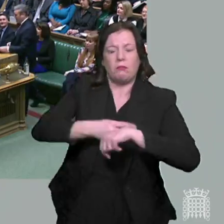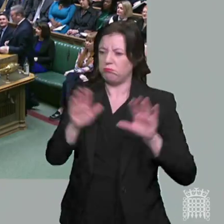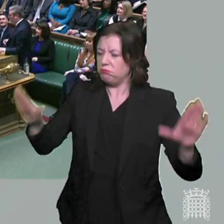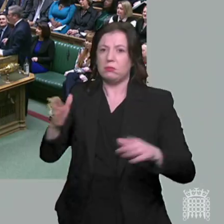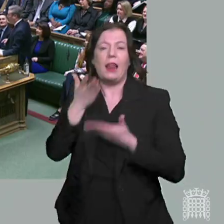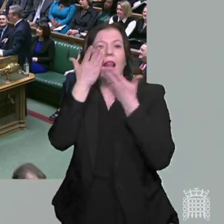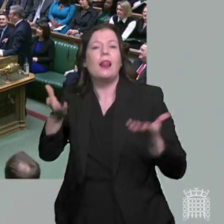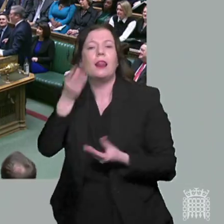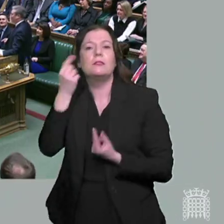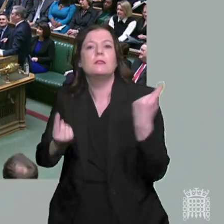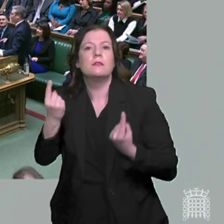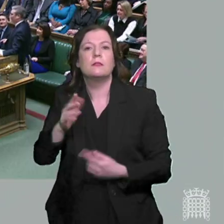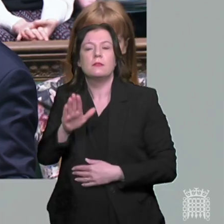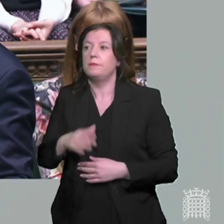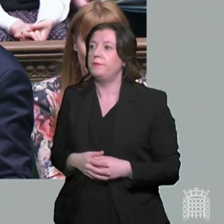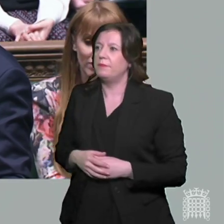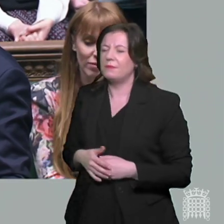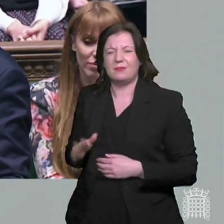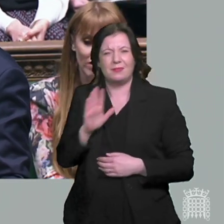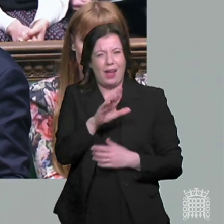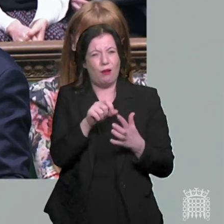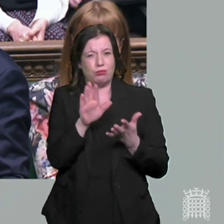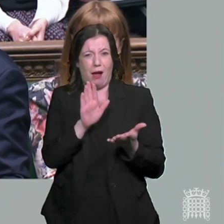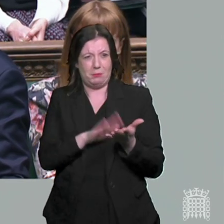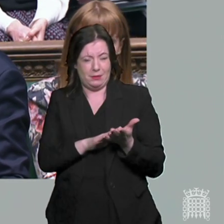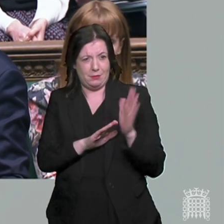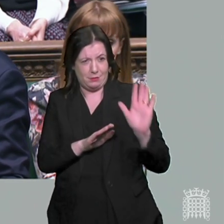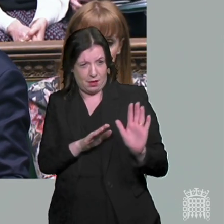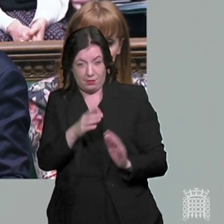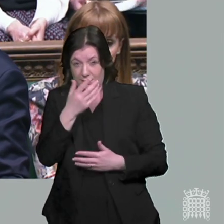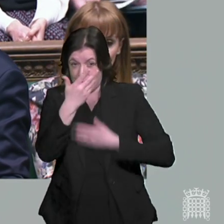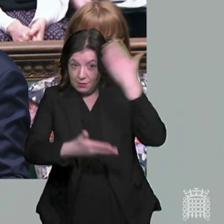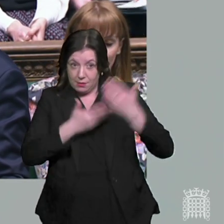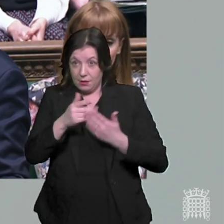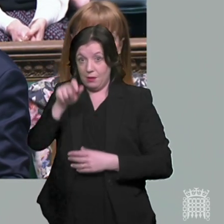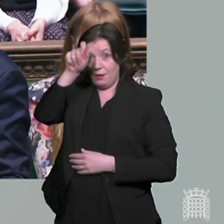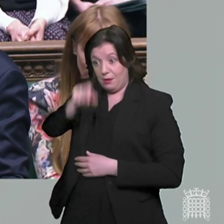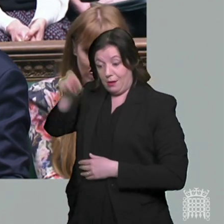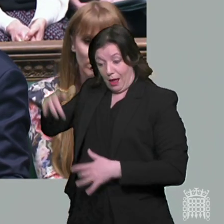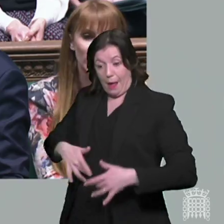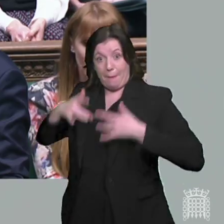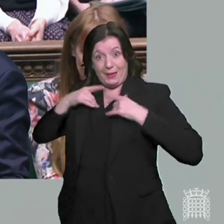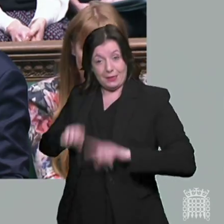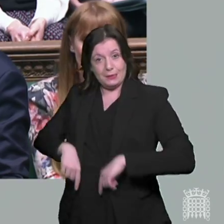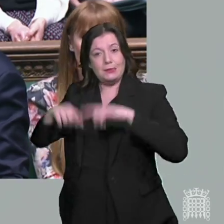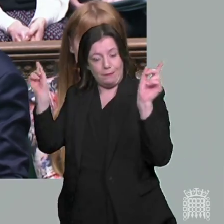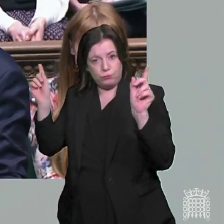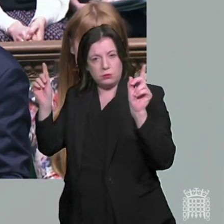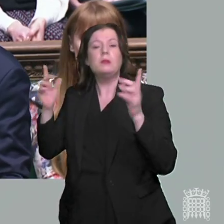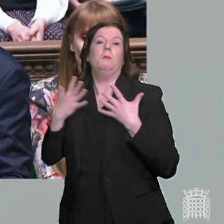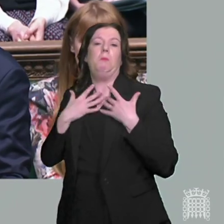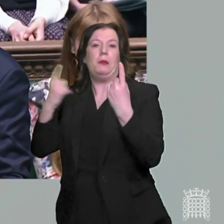Conservative Members are calling for more from a Prime Minister who does not understand that we can disagree with what someone says while still defending their right to say it.